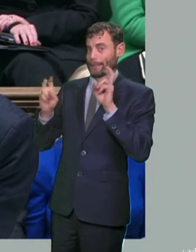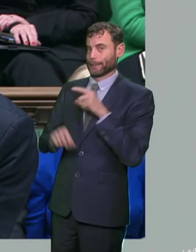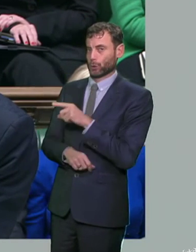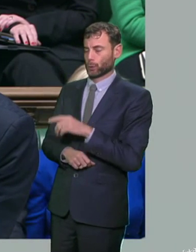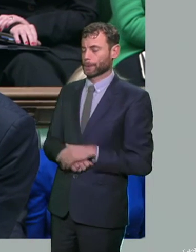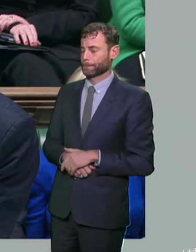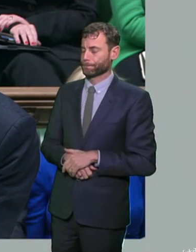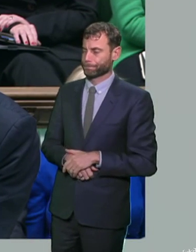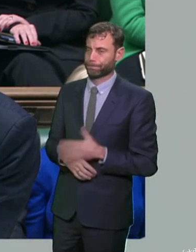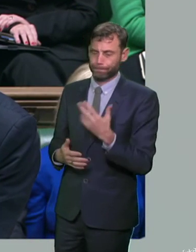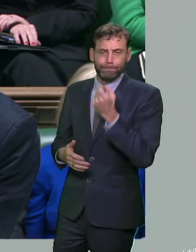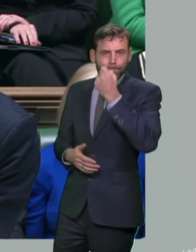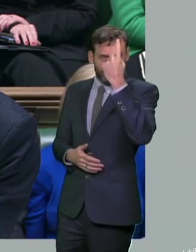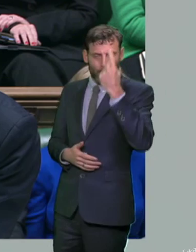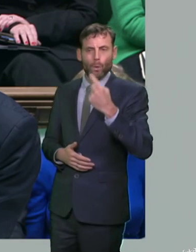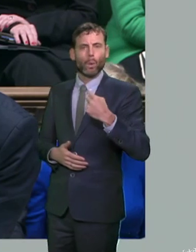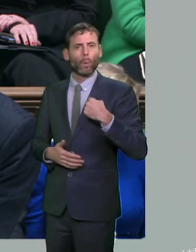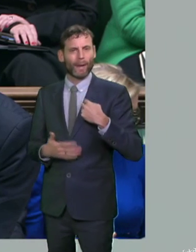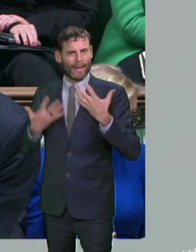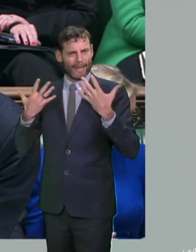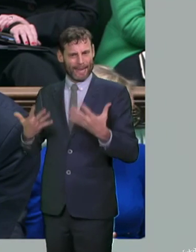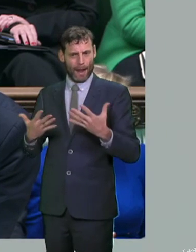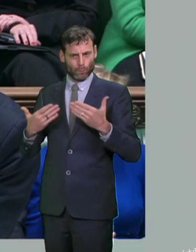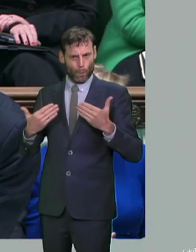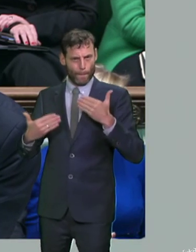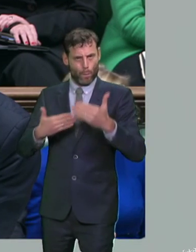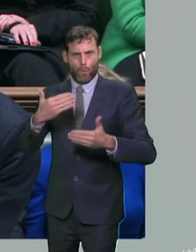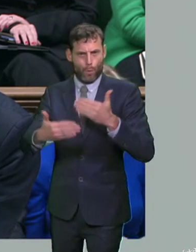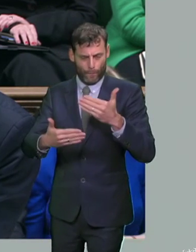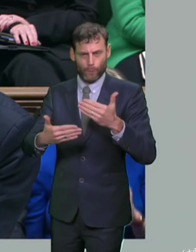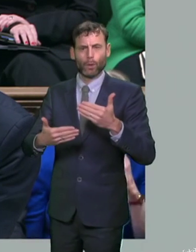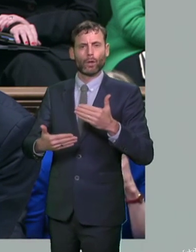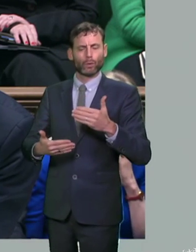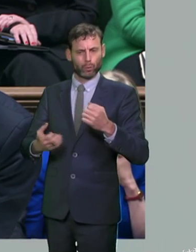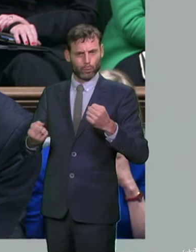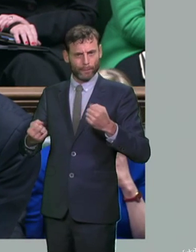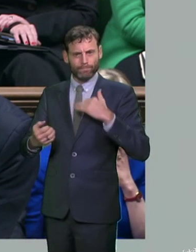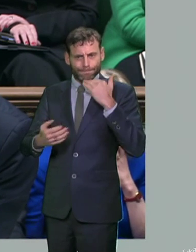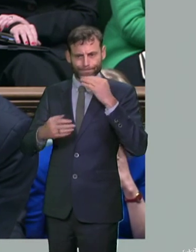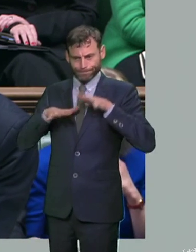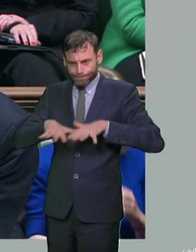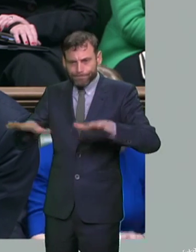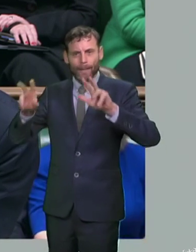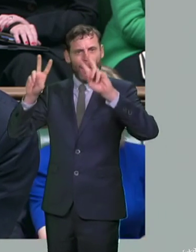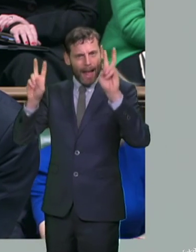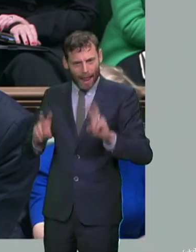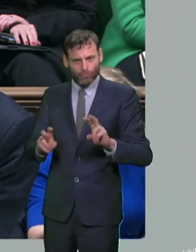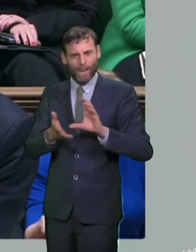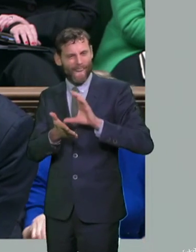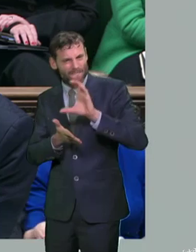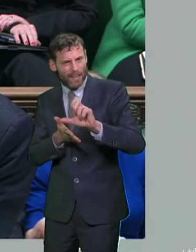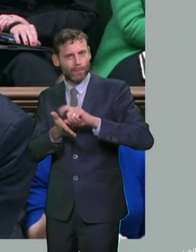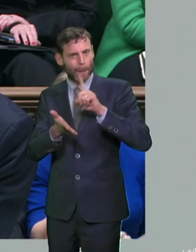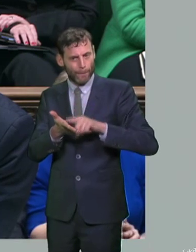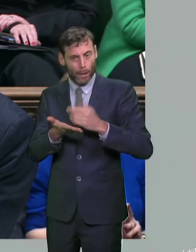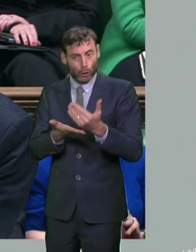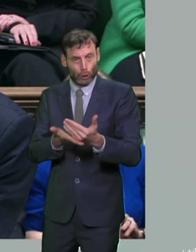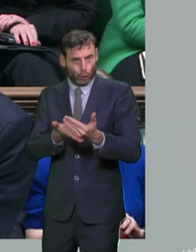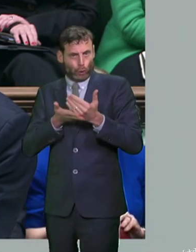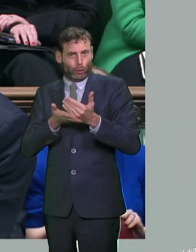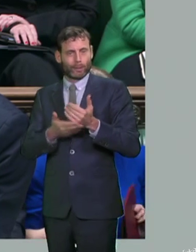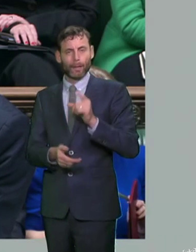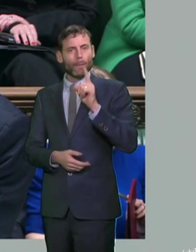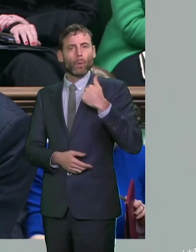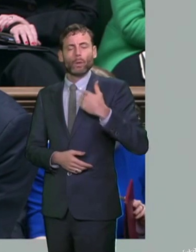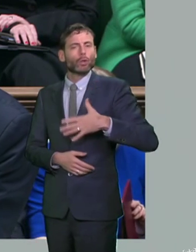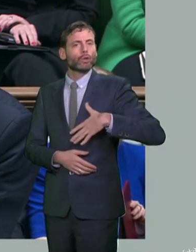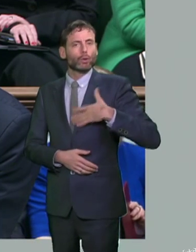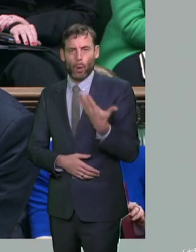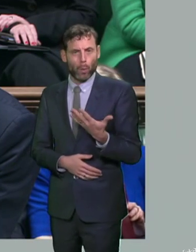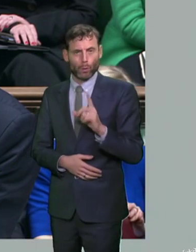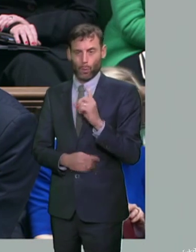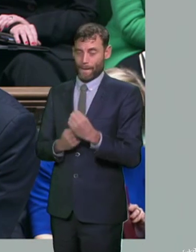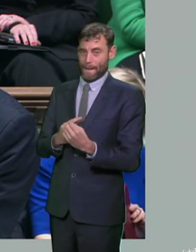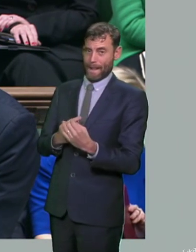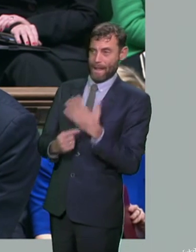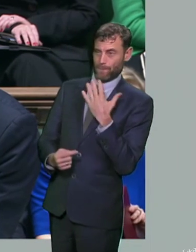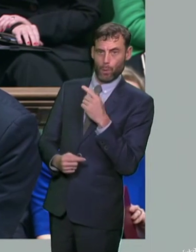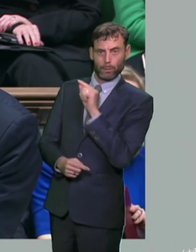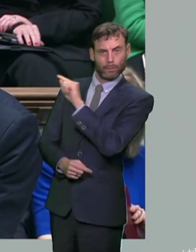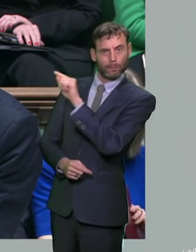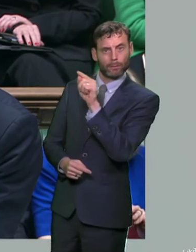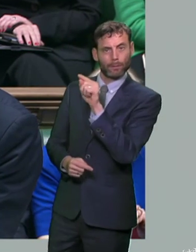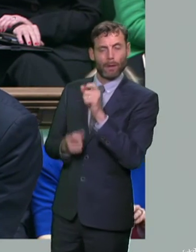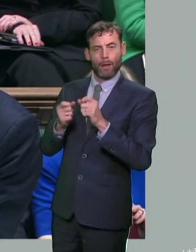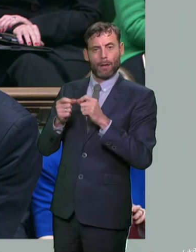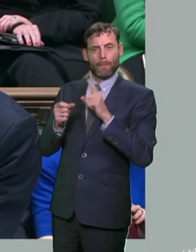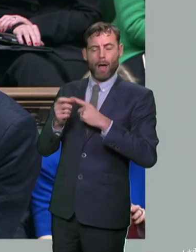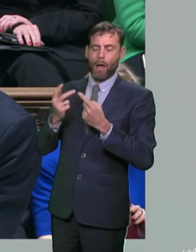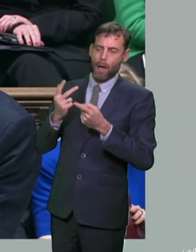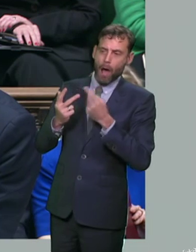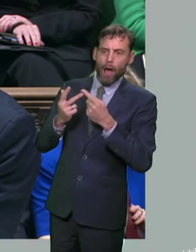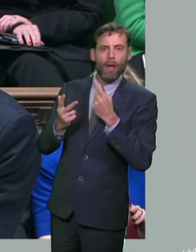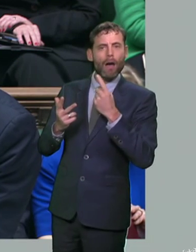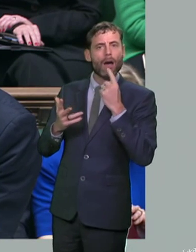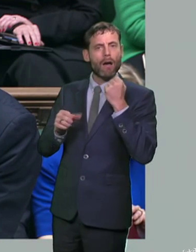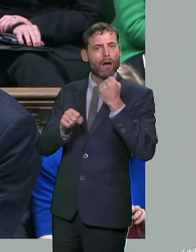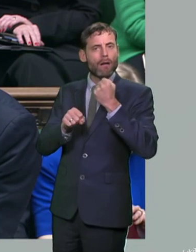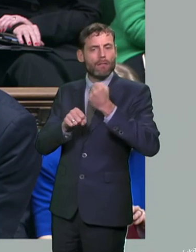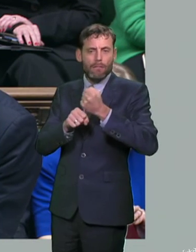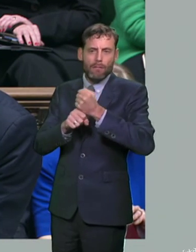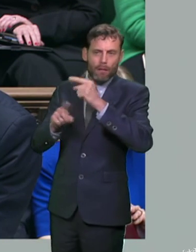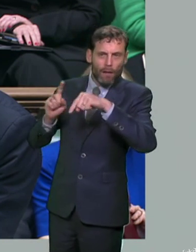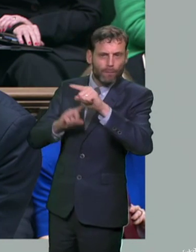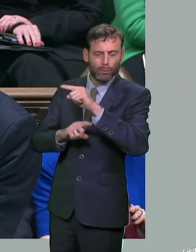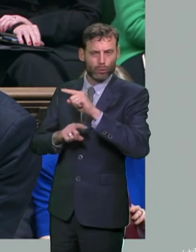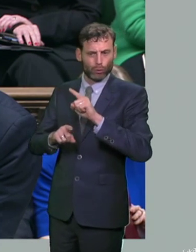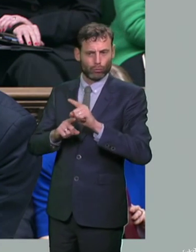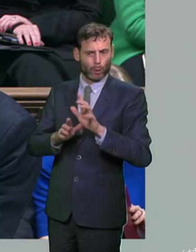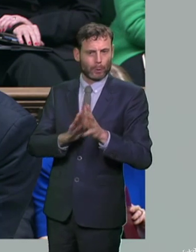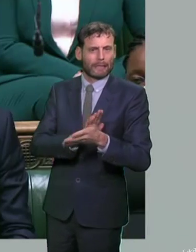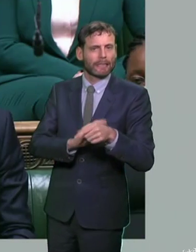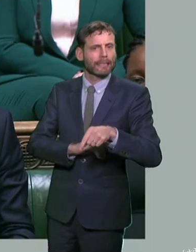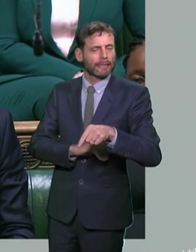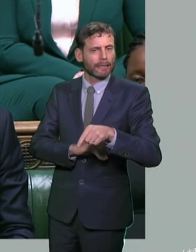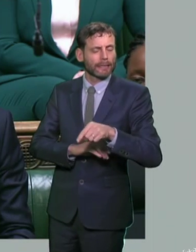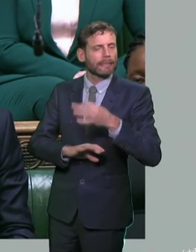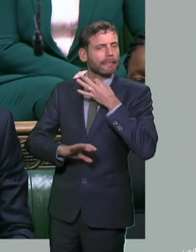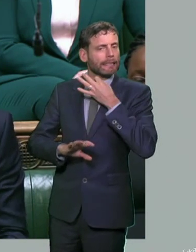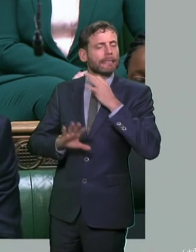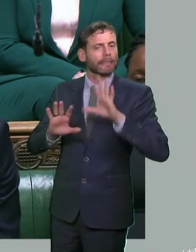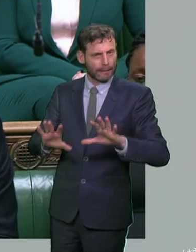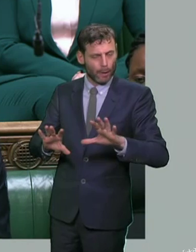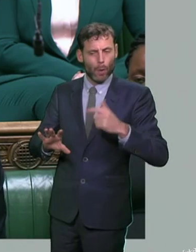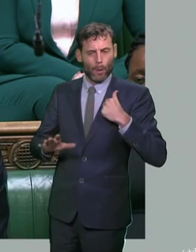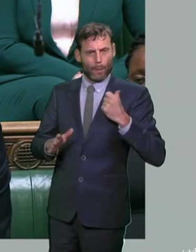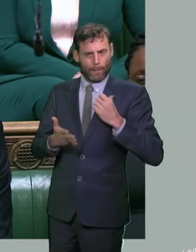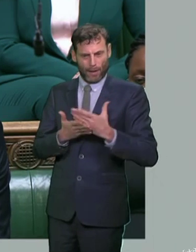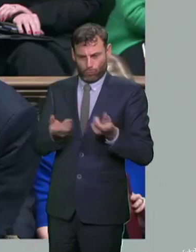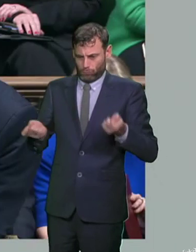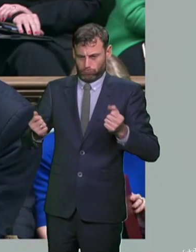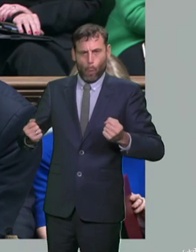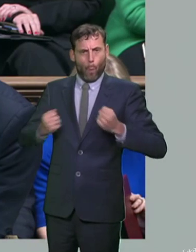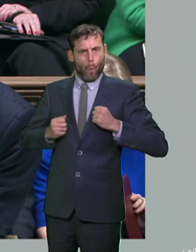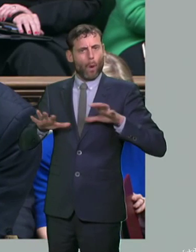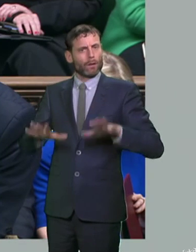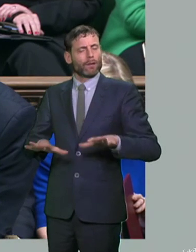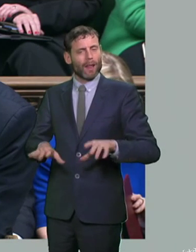Clearly, one of the consequences of our approach on critical national infrastructure in the National Security and Investment Bill is that we do not want to see undue influence by potentially adversarial countries in our critical national infrastructure.